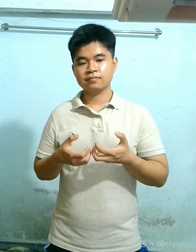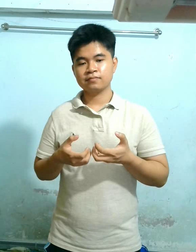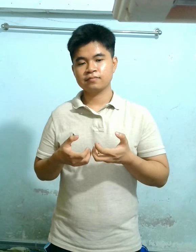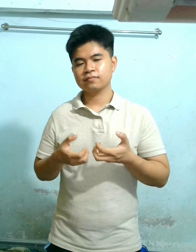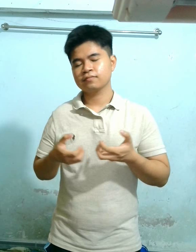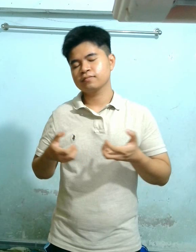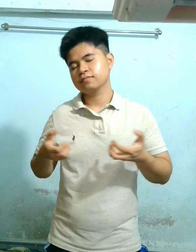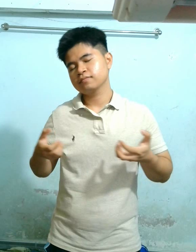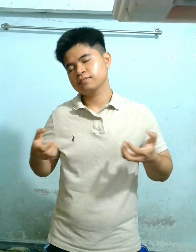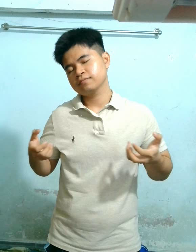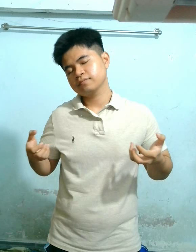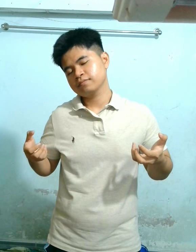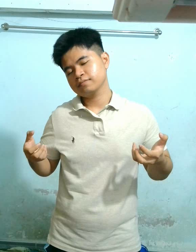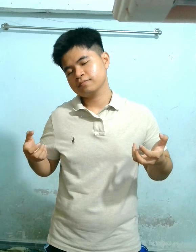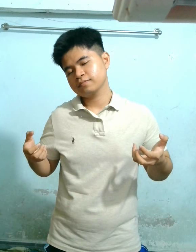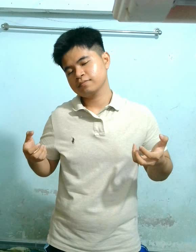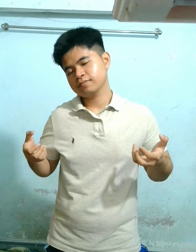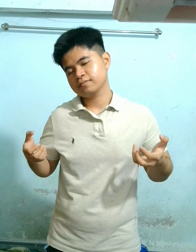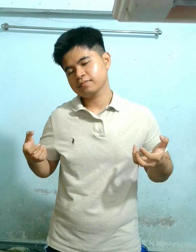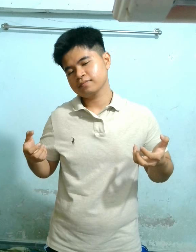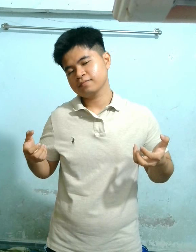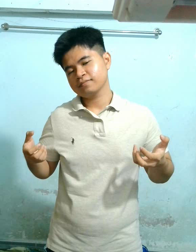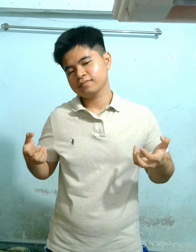chia cat